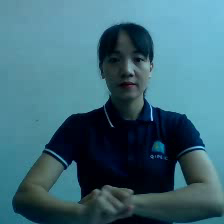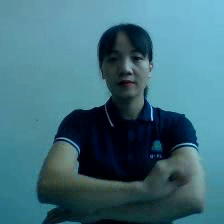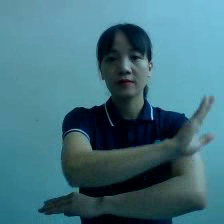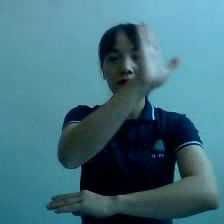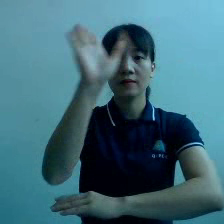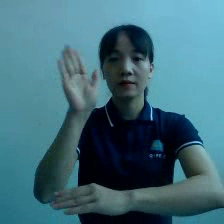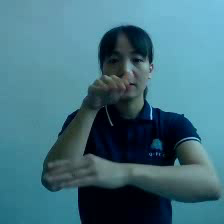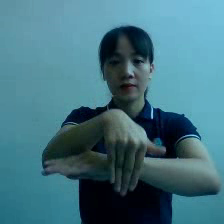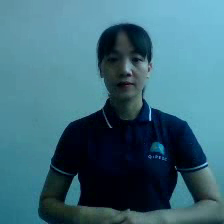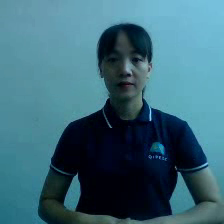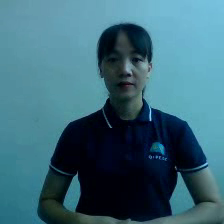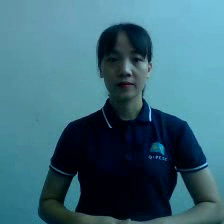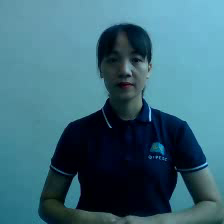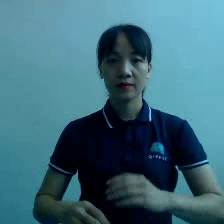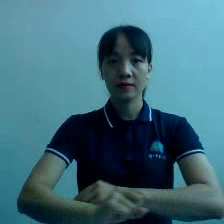Ban ngày